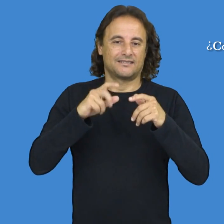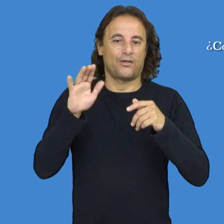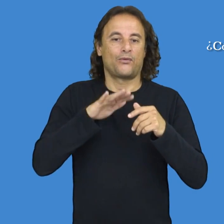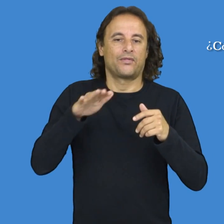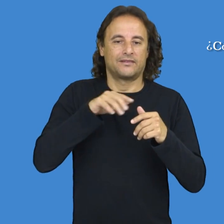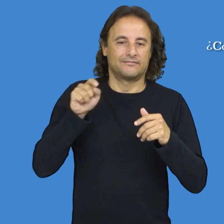dónde